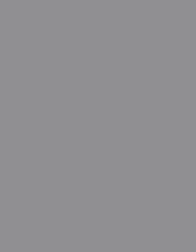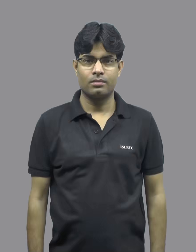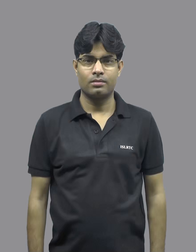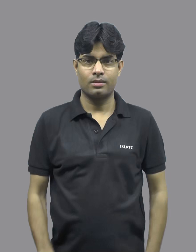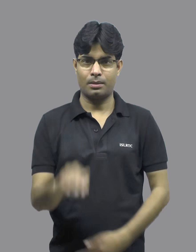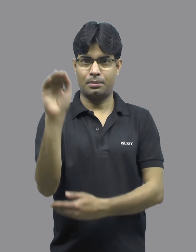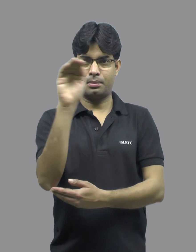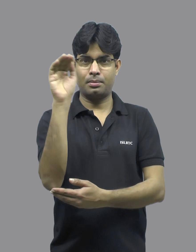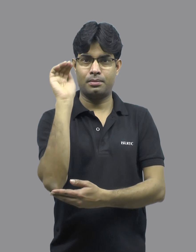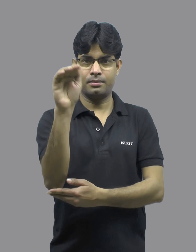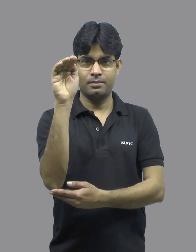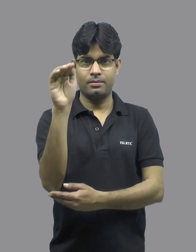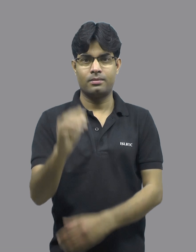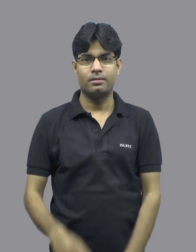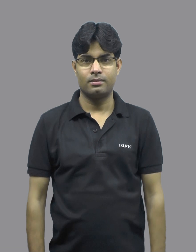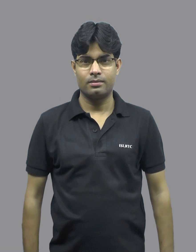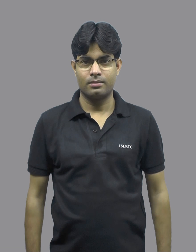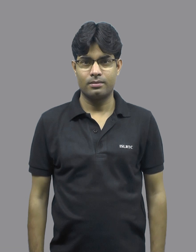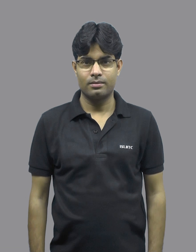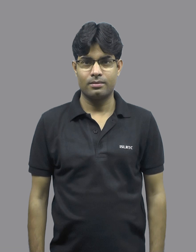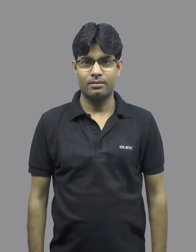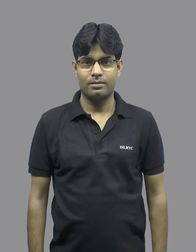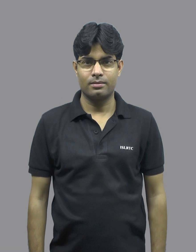Snake